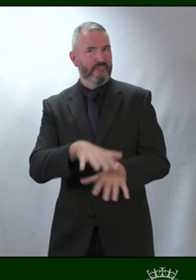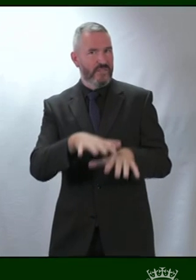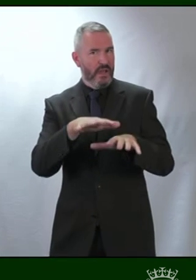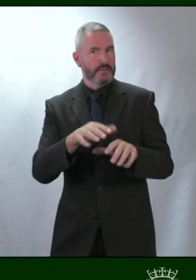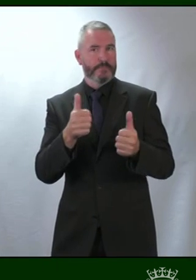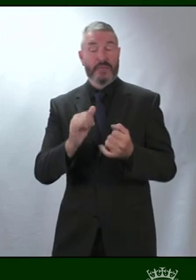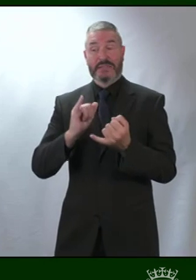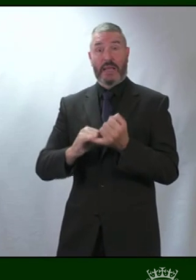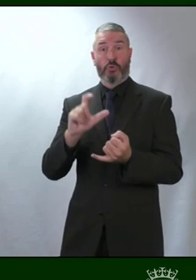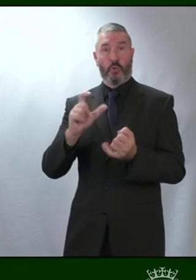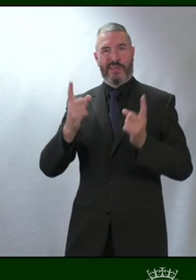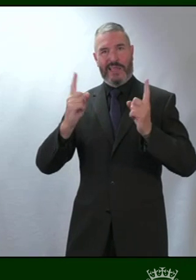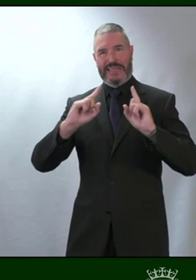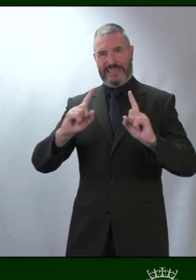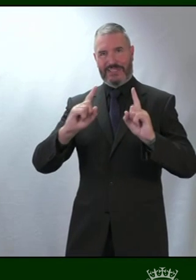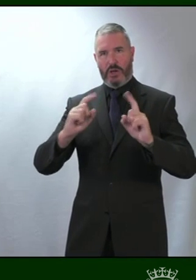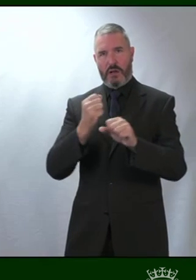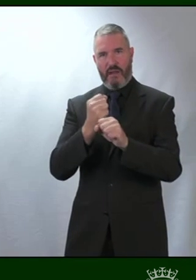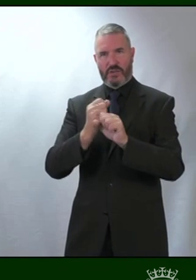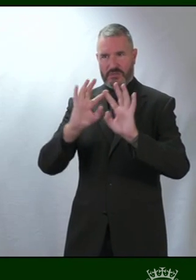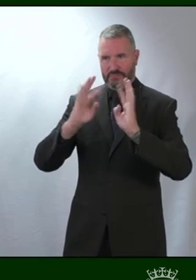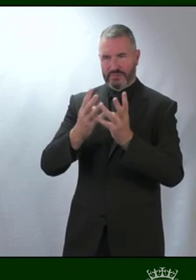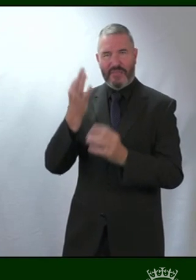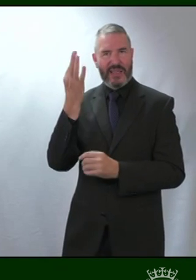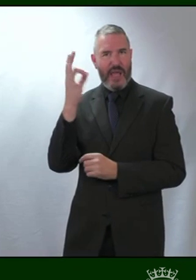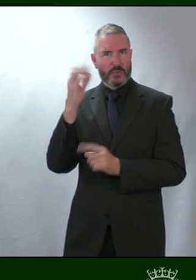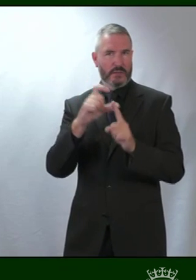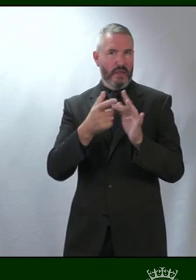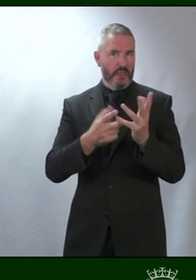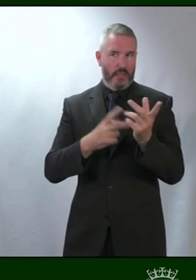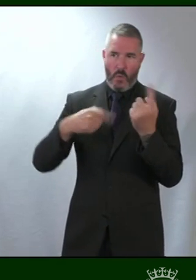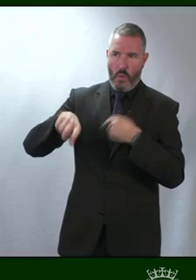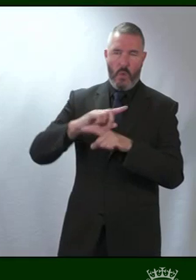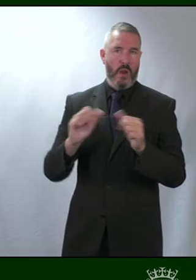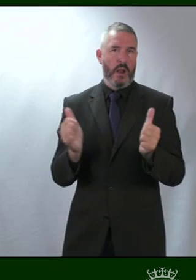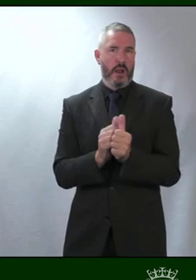Sammy Crook, the headteacher, as well as the governors and Devon County Council, are all backing that scheme.